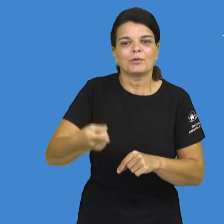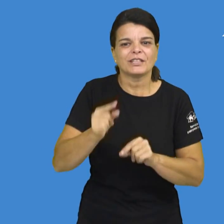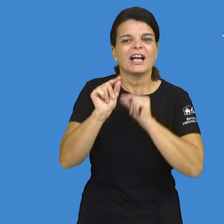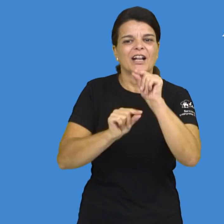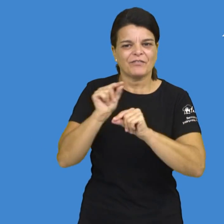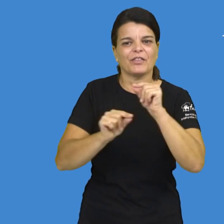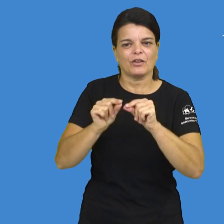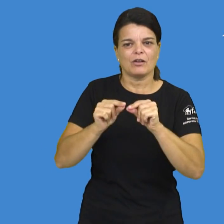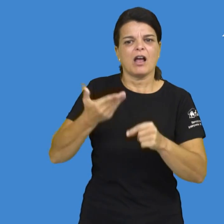virus